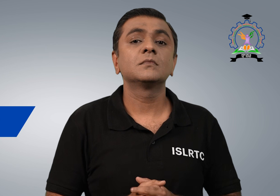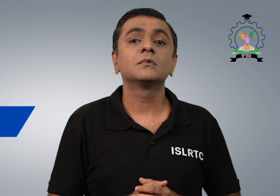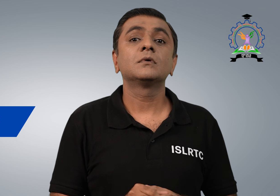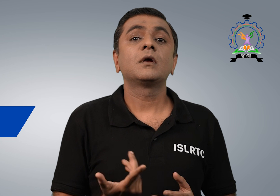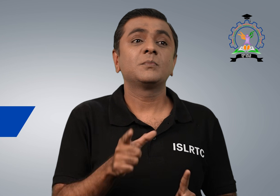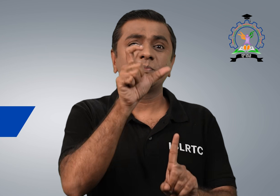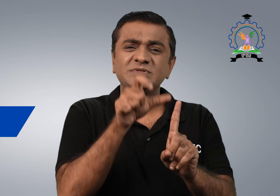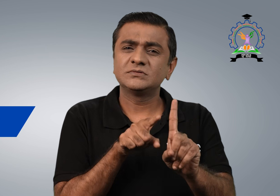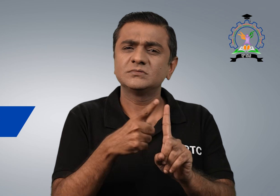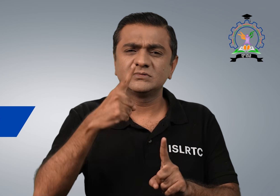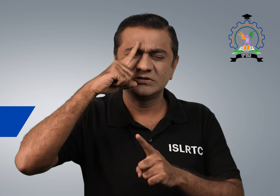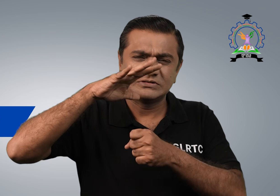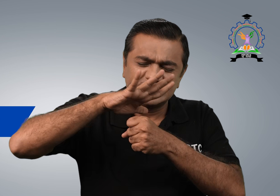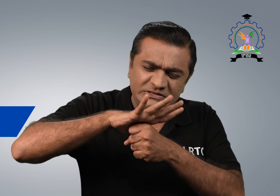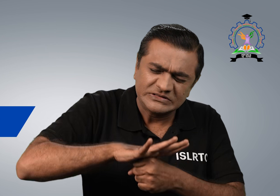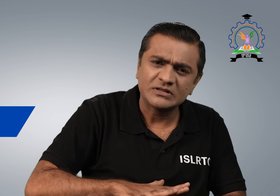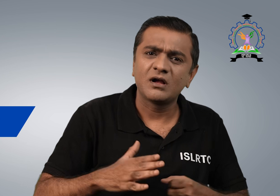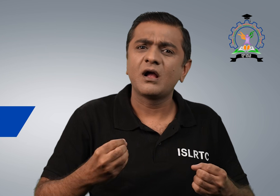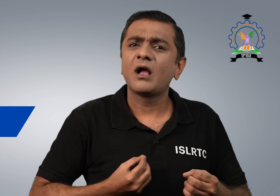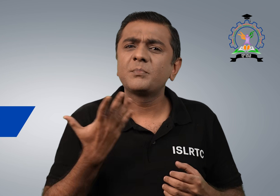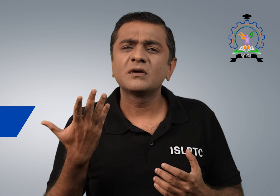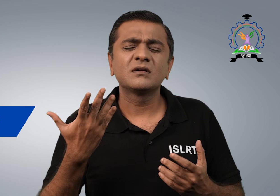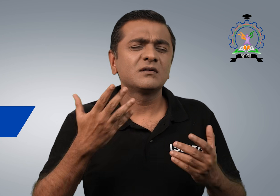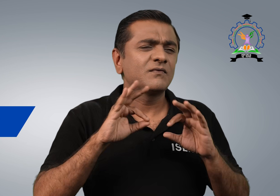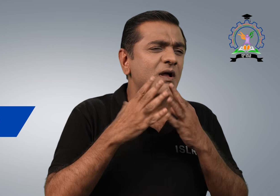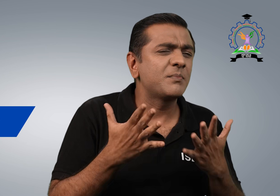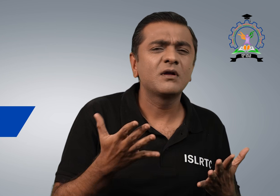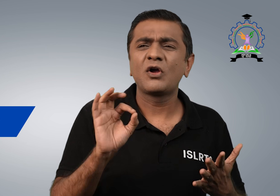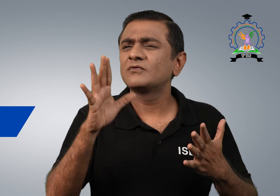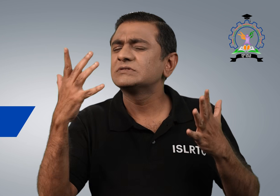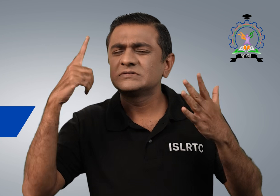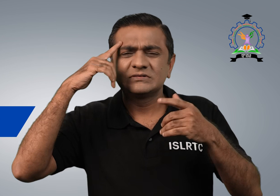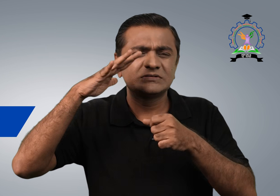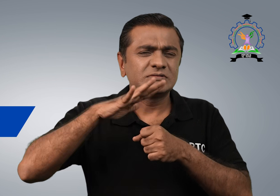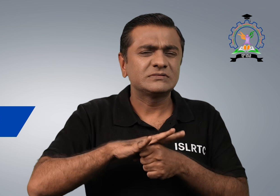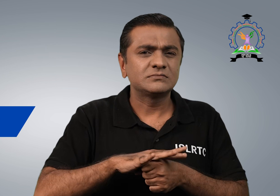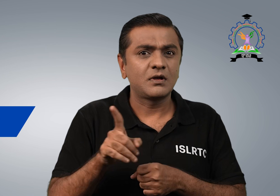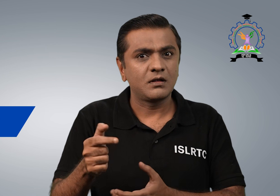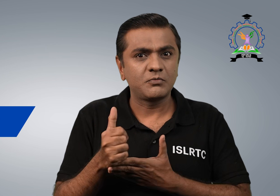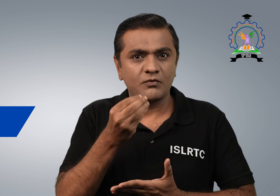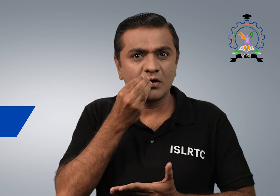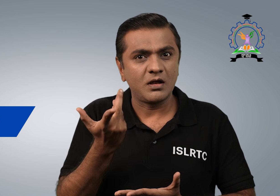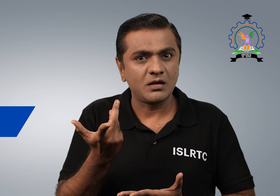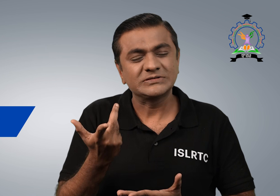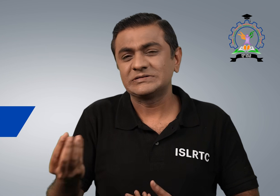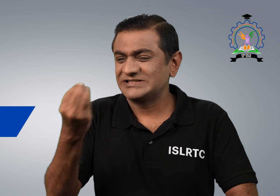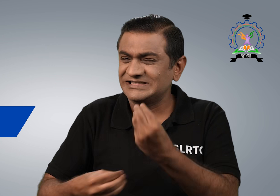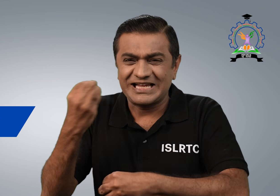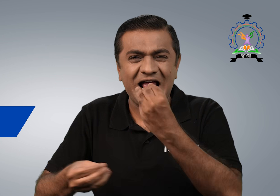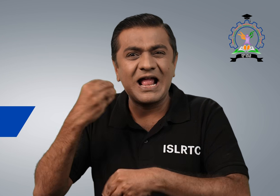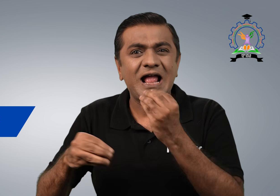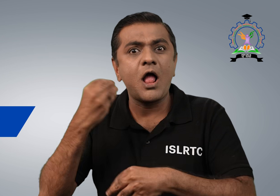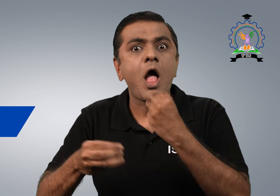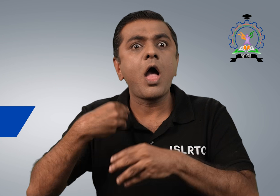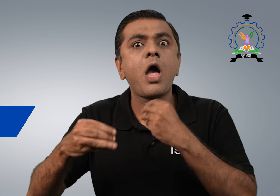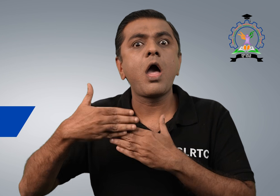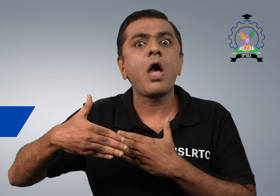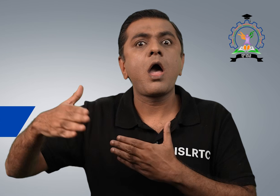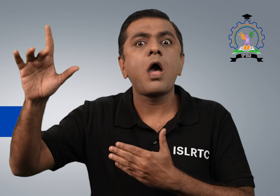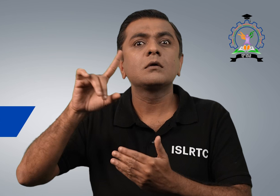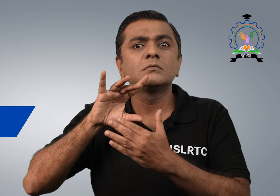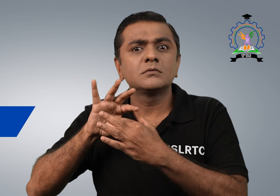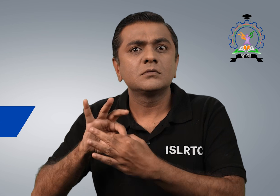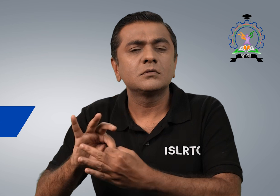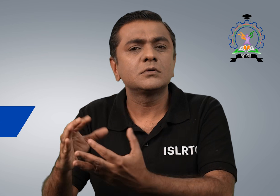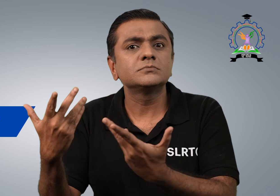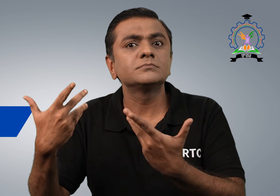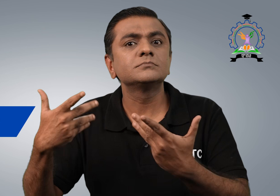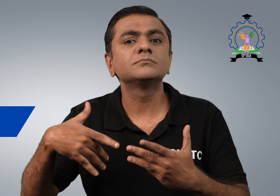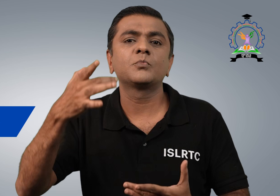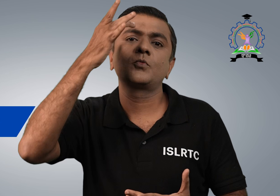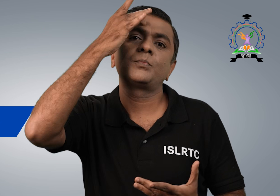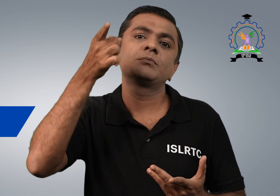Or, if a person consistently overeats for a prolonged period due to stress from home or work, thinking it will help, is also considered an eating disorder.